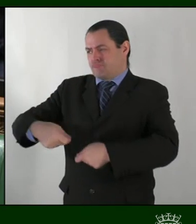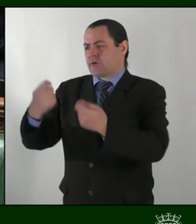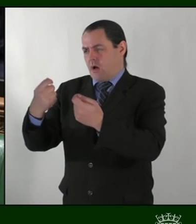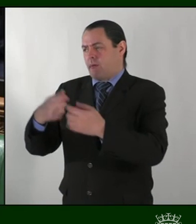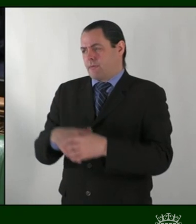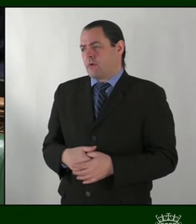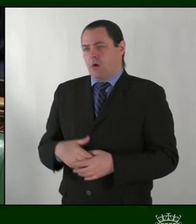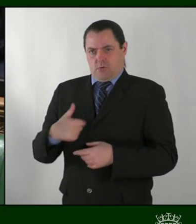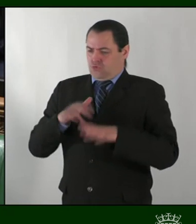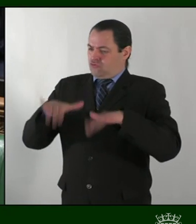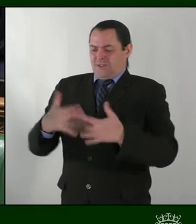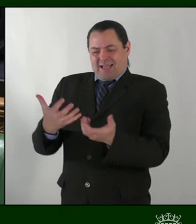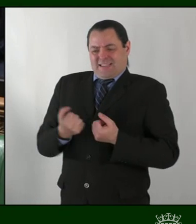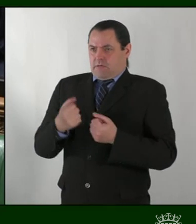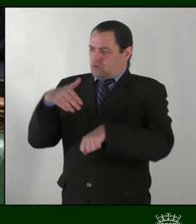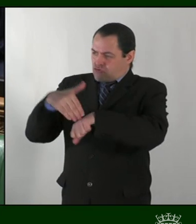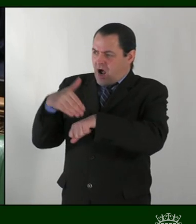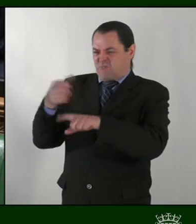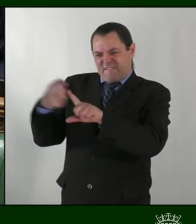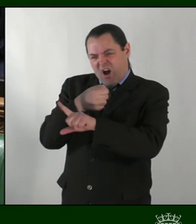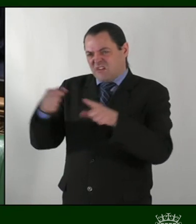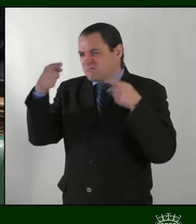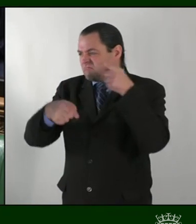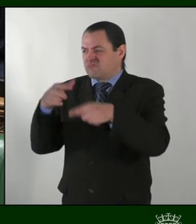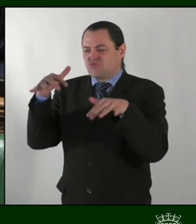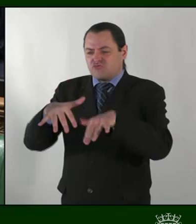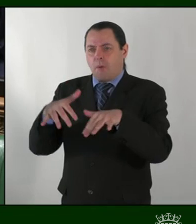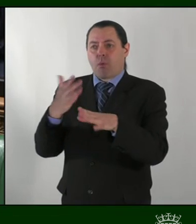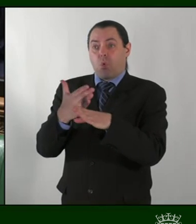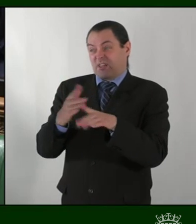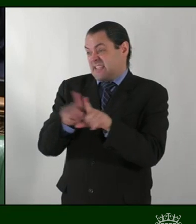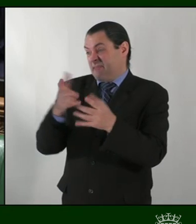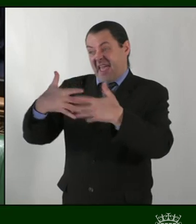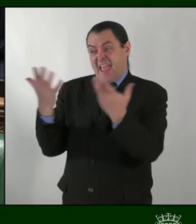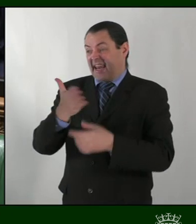We should not tolerate crimes of violence against shopworkers or indeed anybody else.